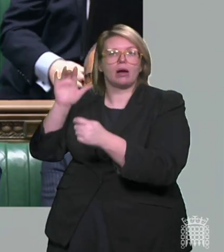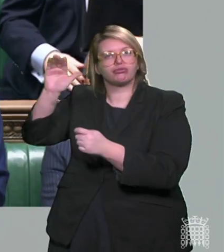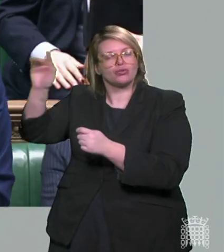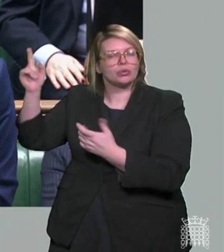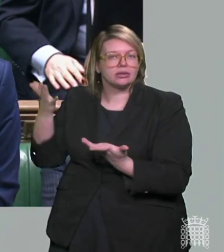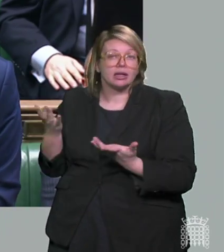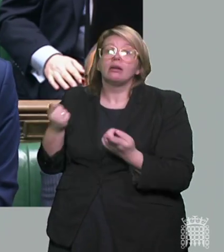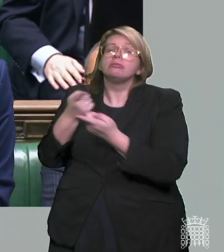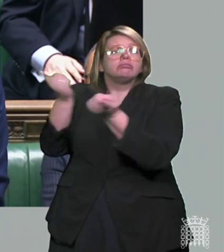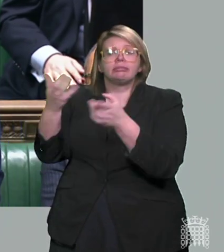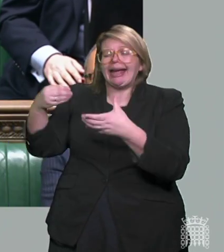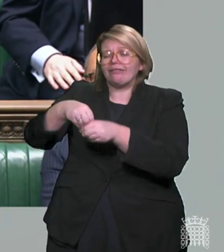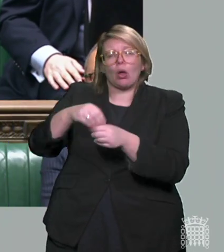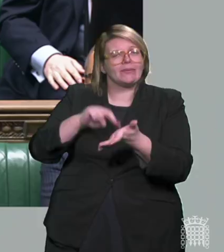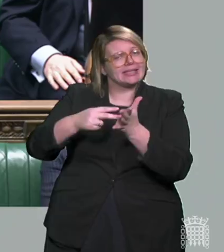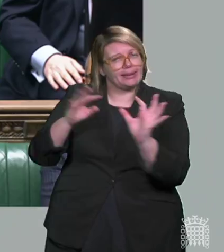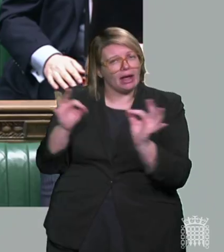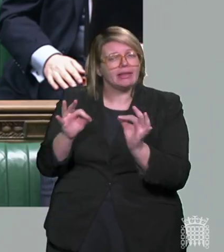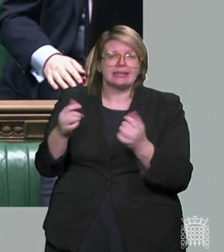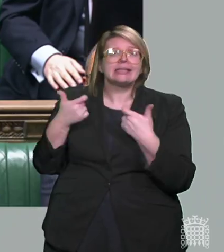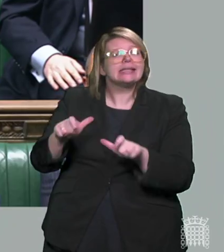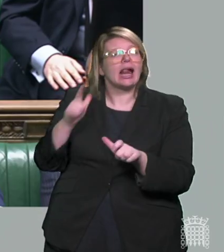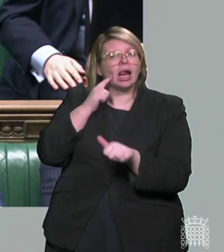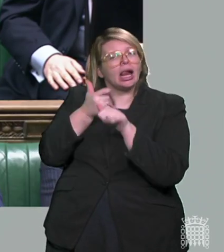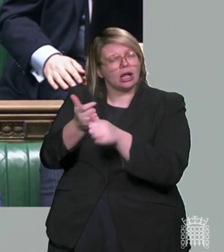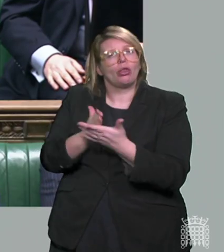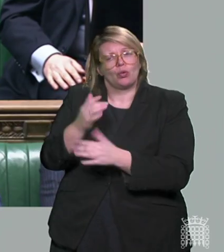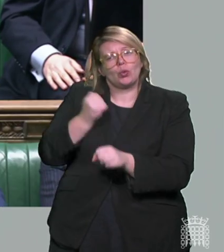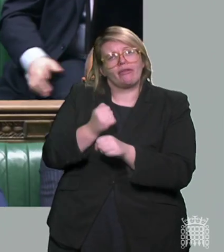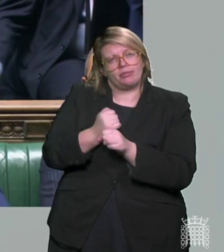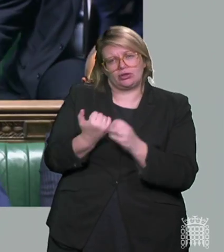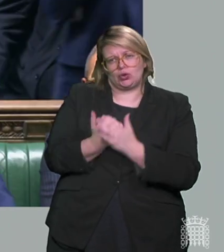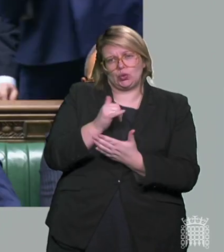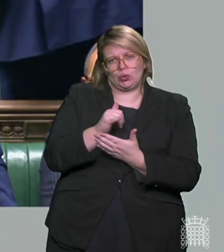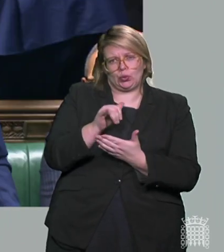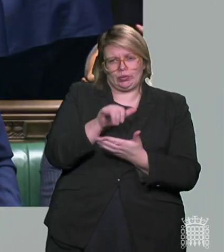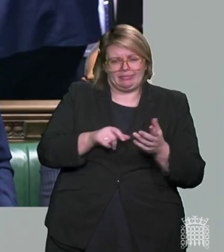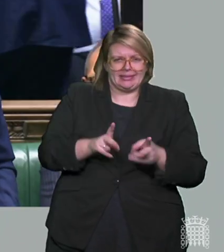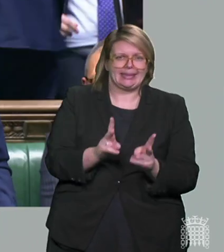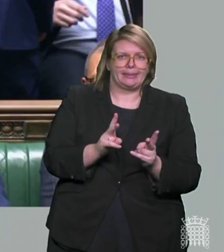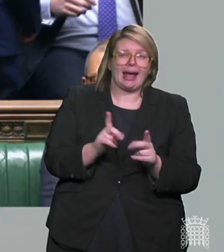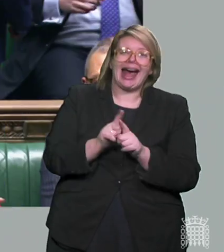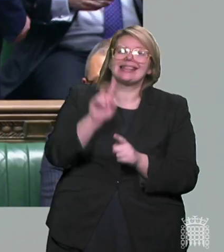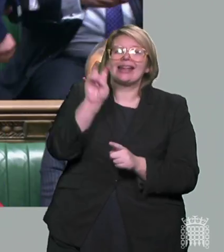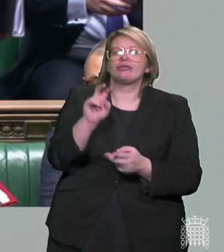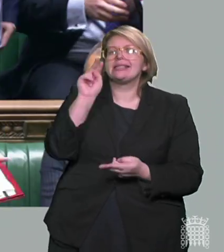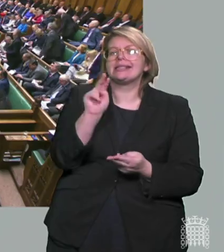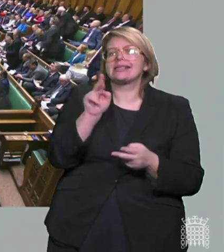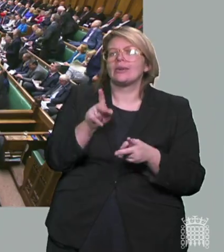Any industries not included in this scheme can still benefit from the Government’s energy bill relief scheme and the energy bill discount scheme.